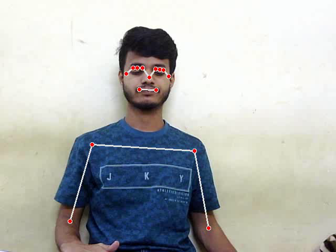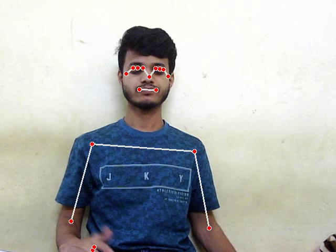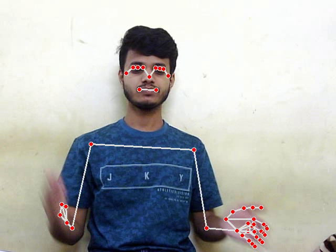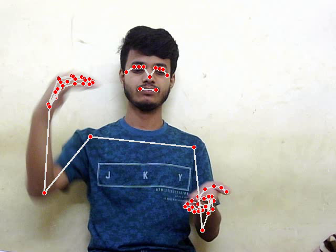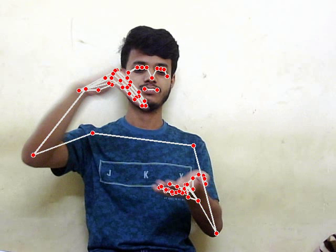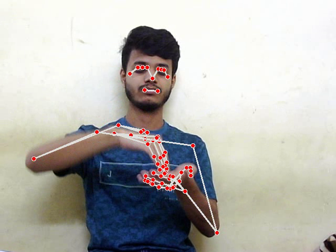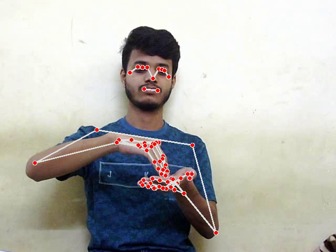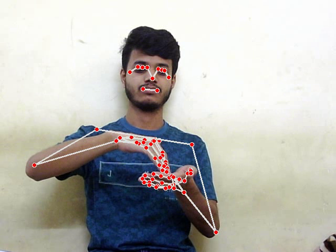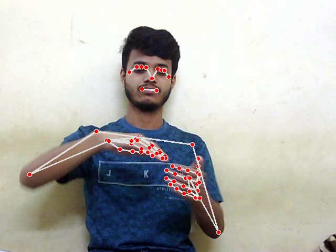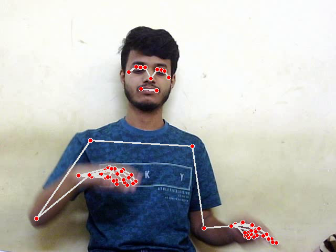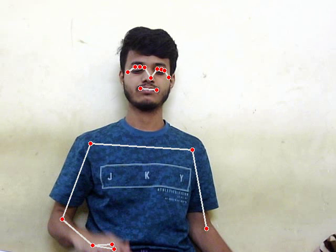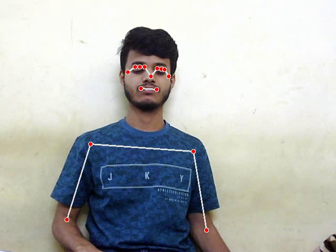again